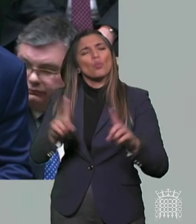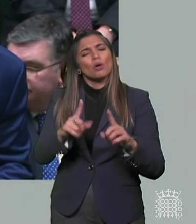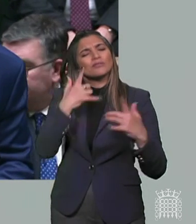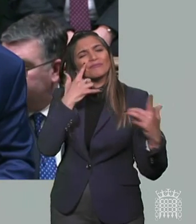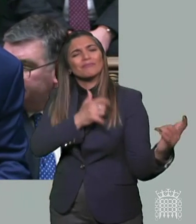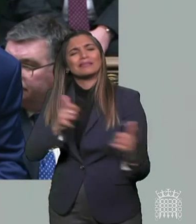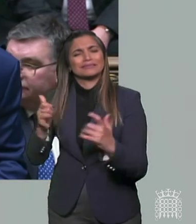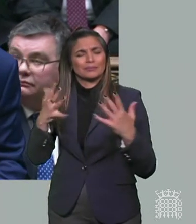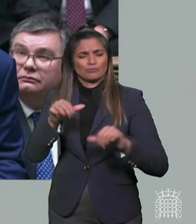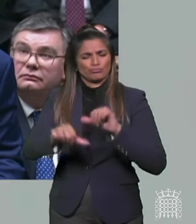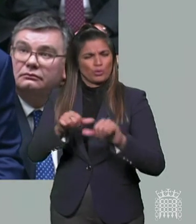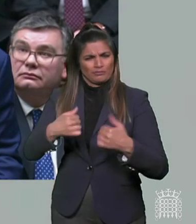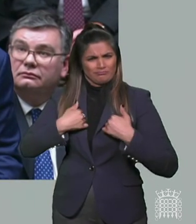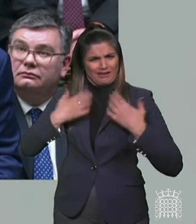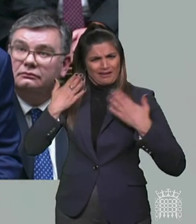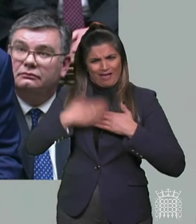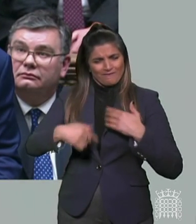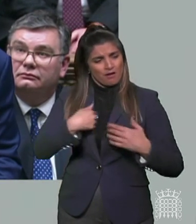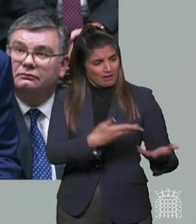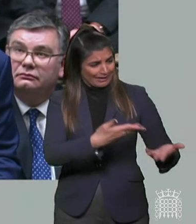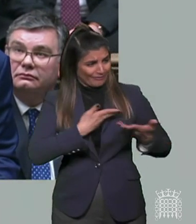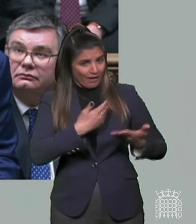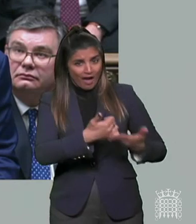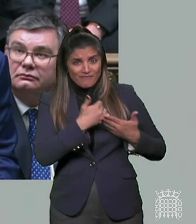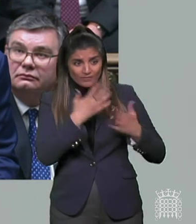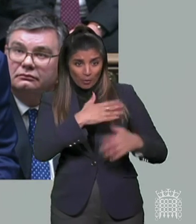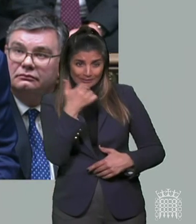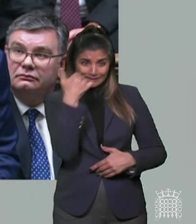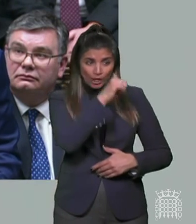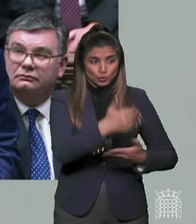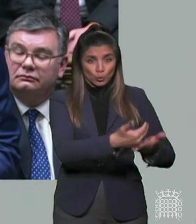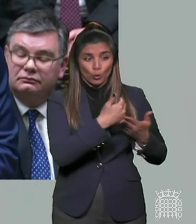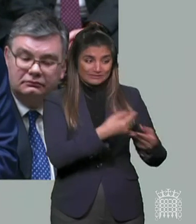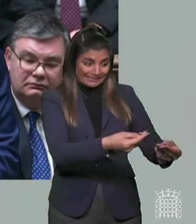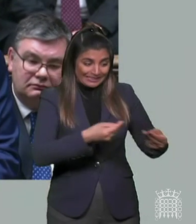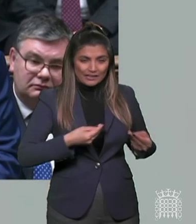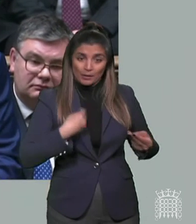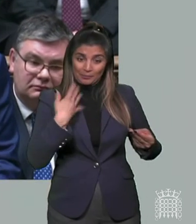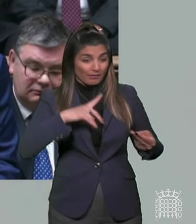I have never overruled intelligence advice, and I would not comment on the details of it.